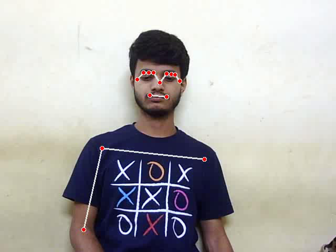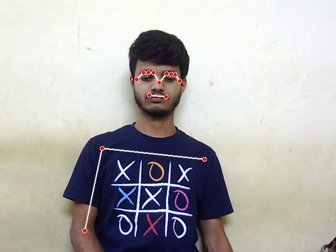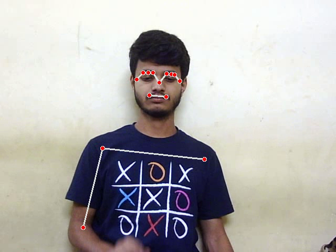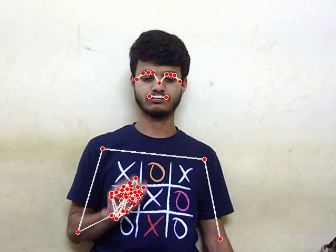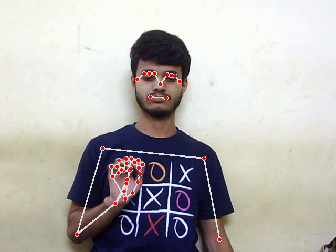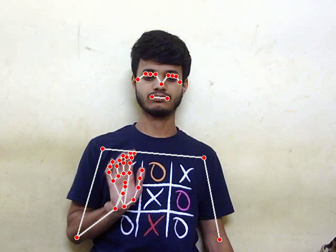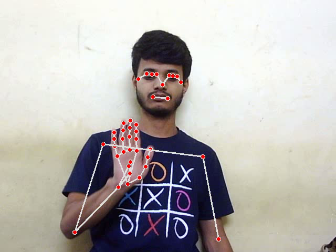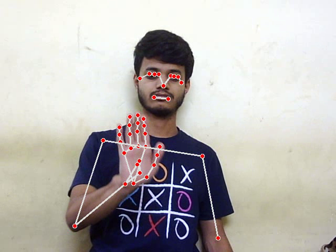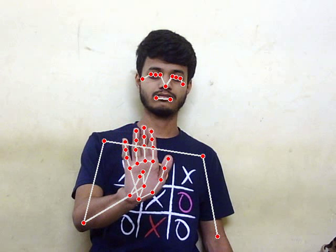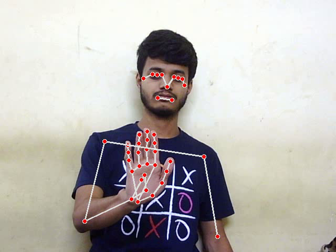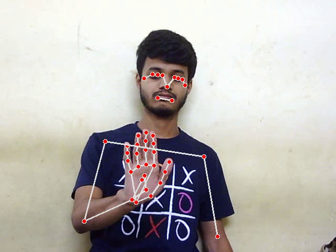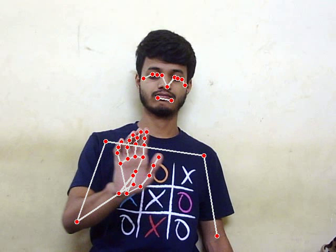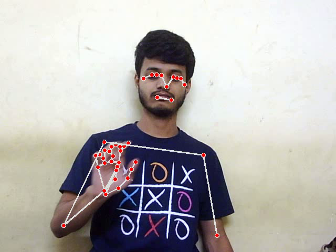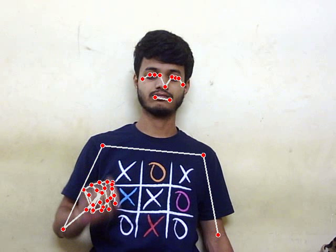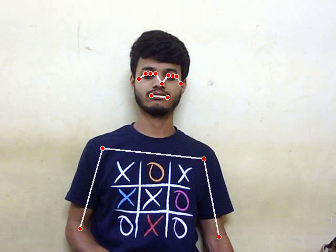your